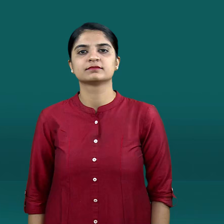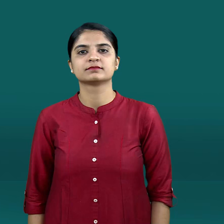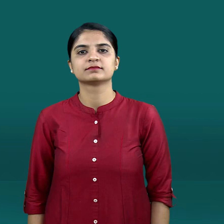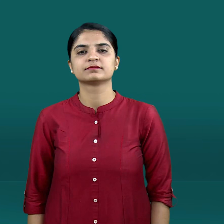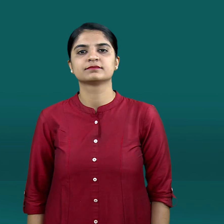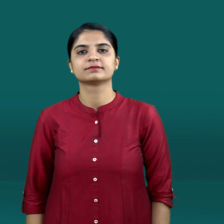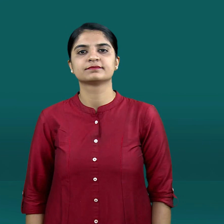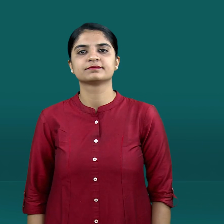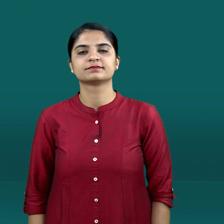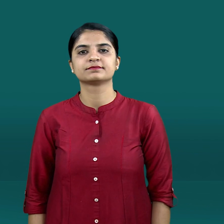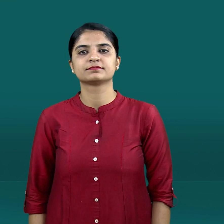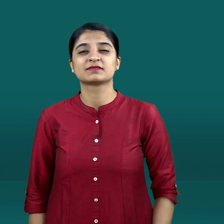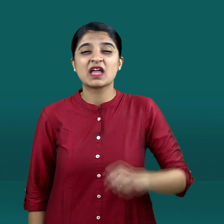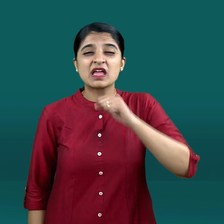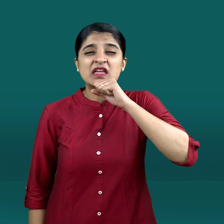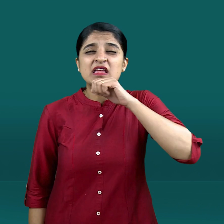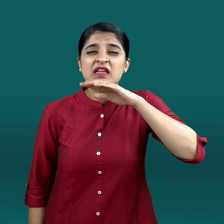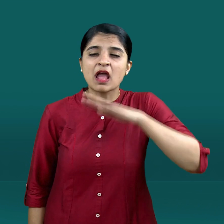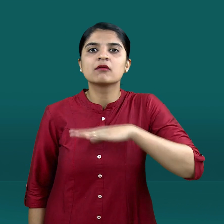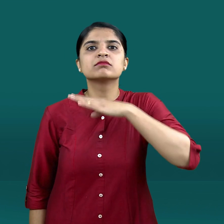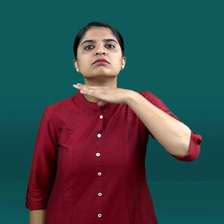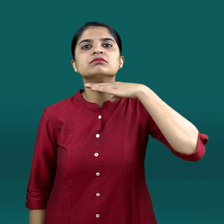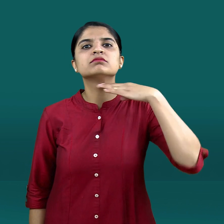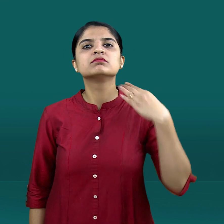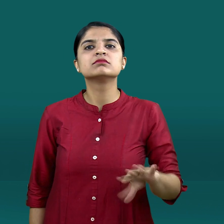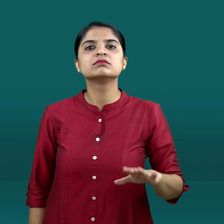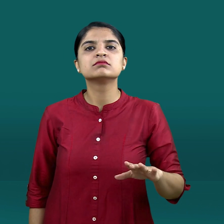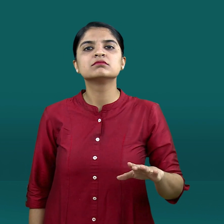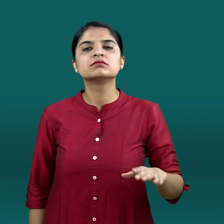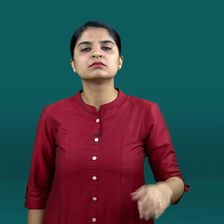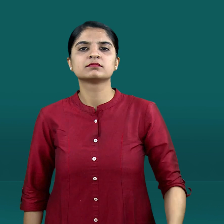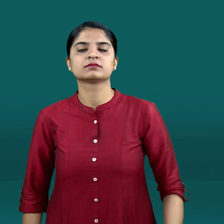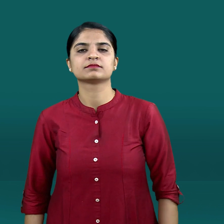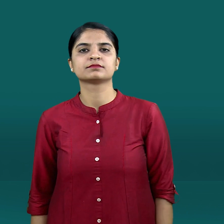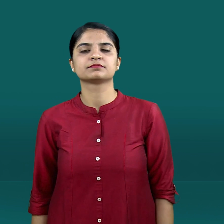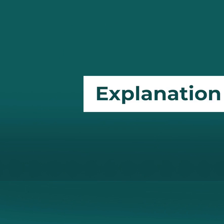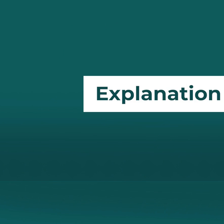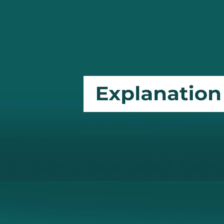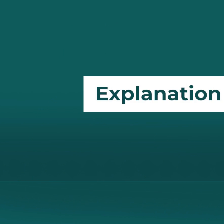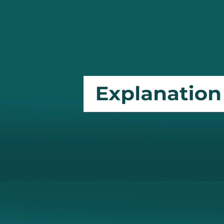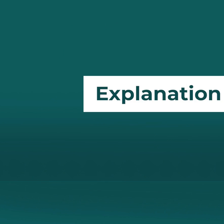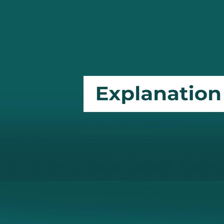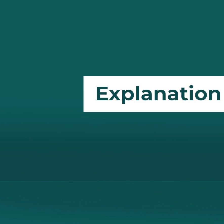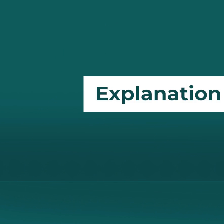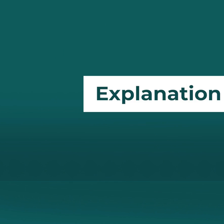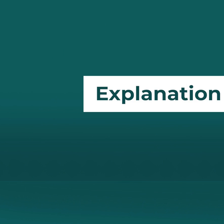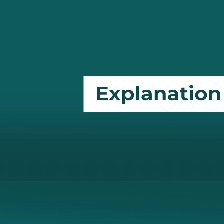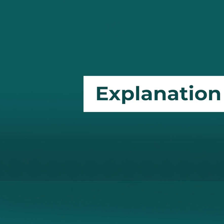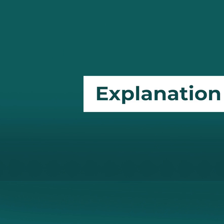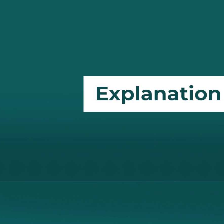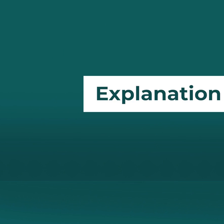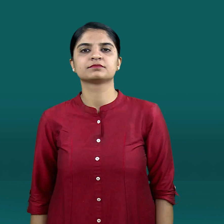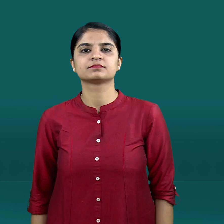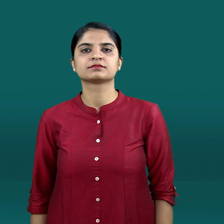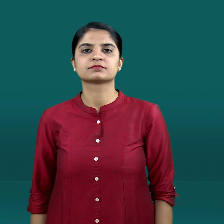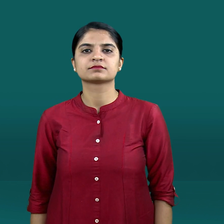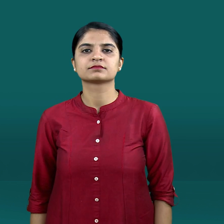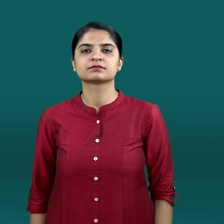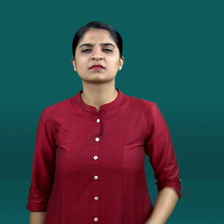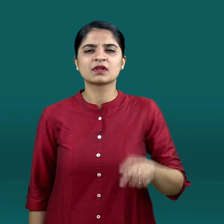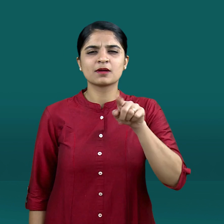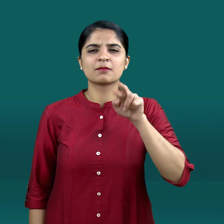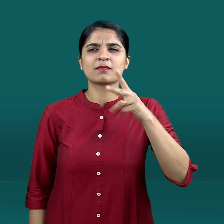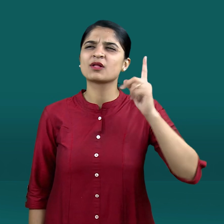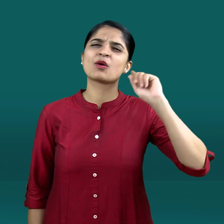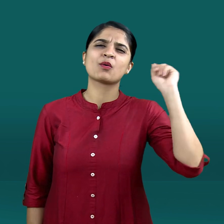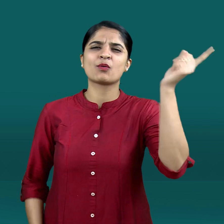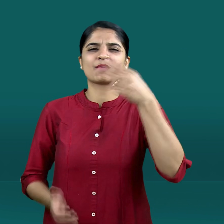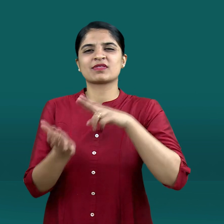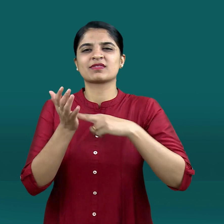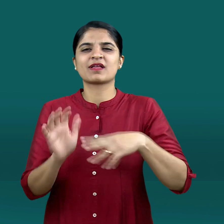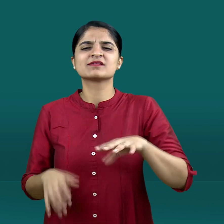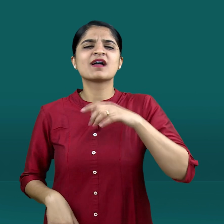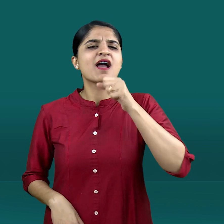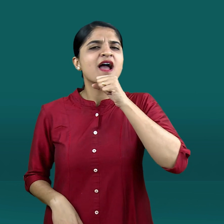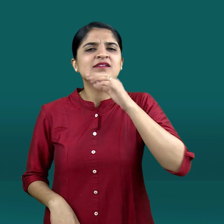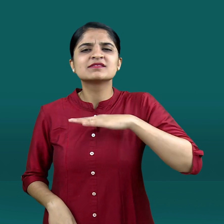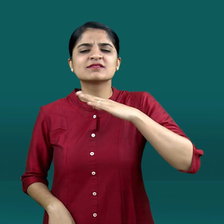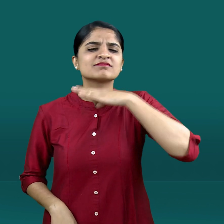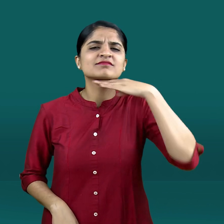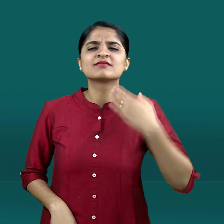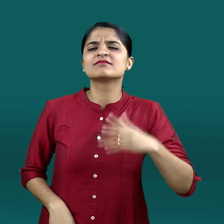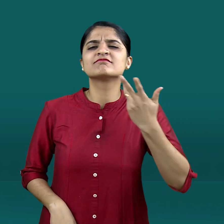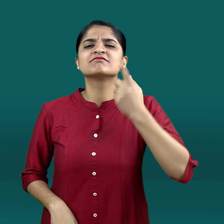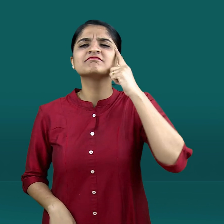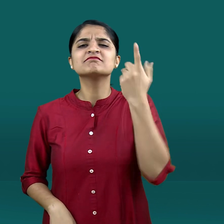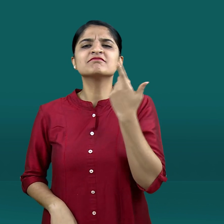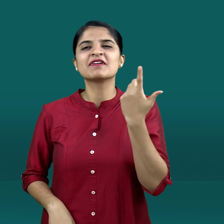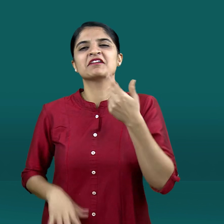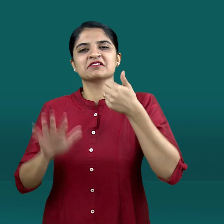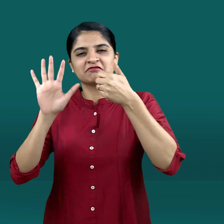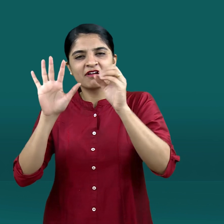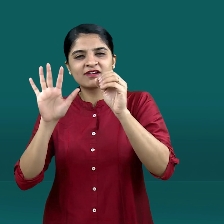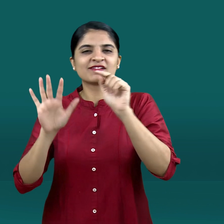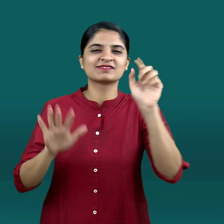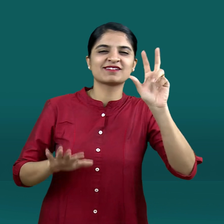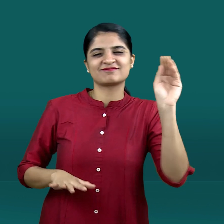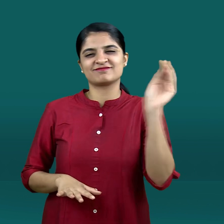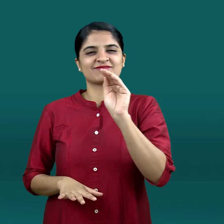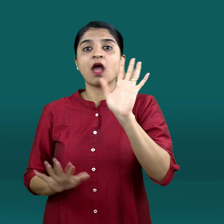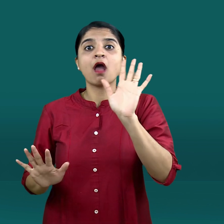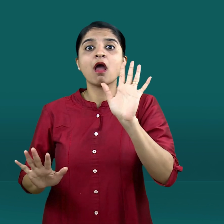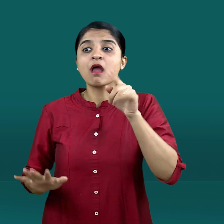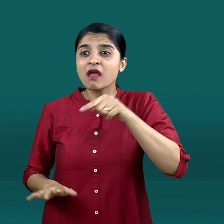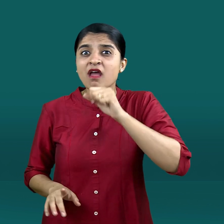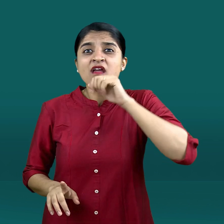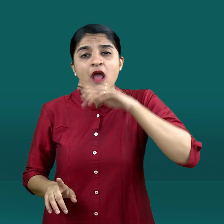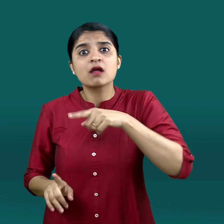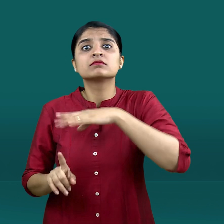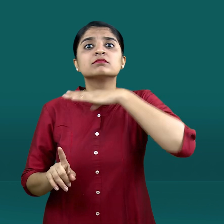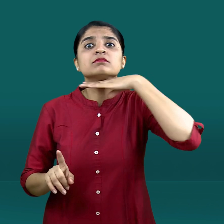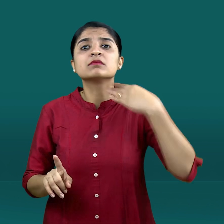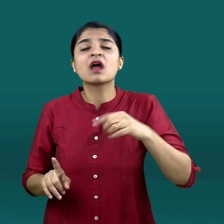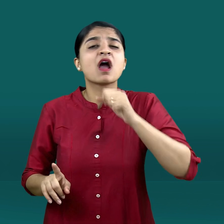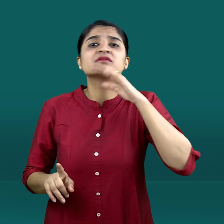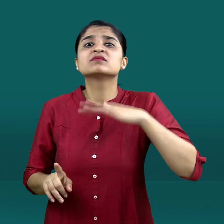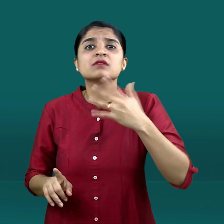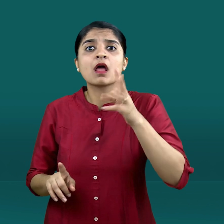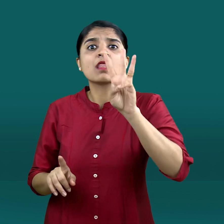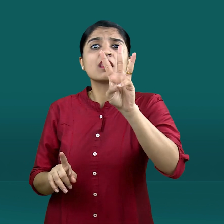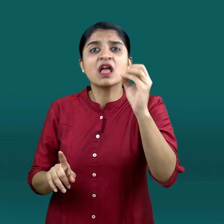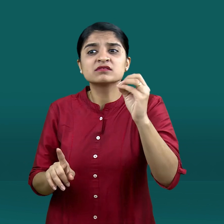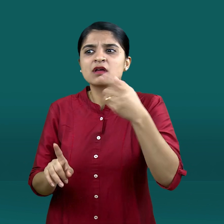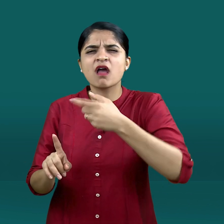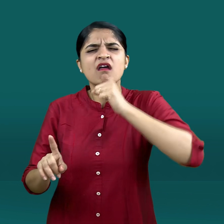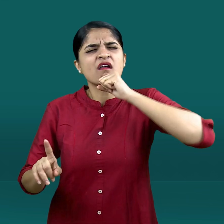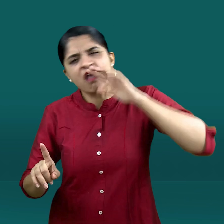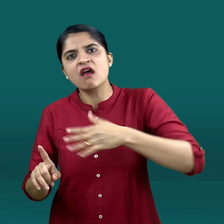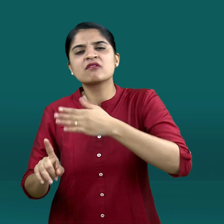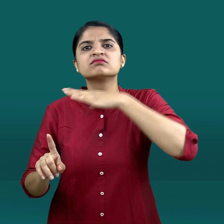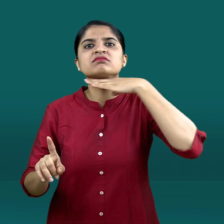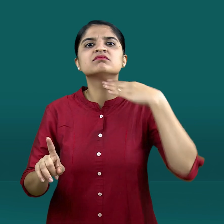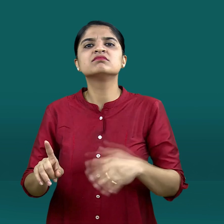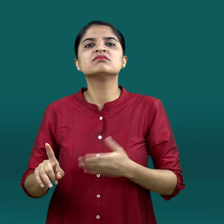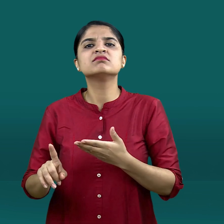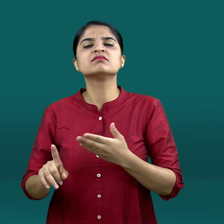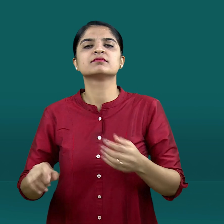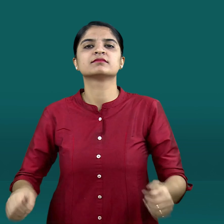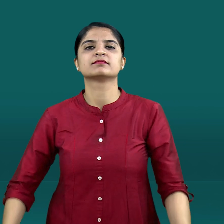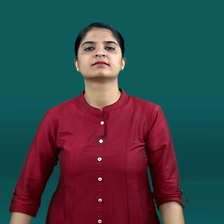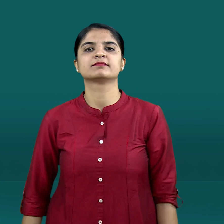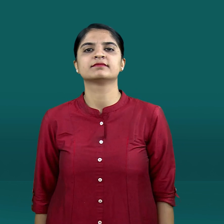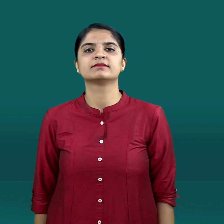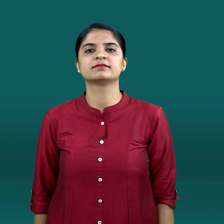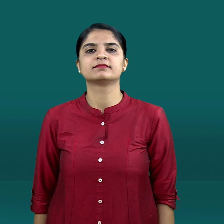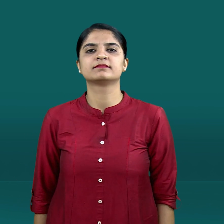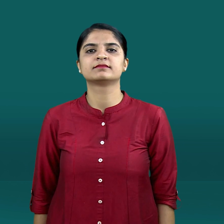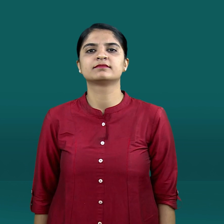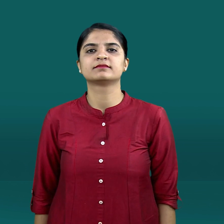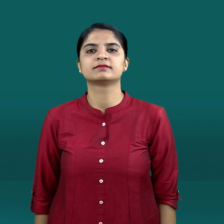Early death